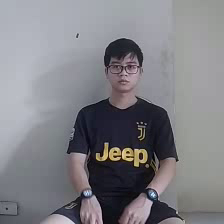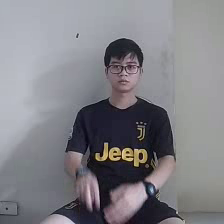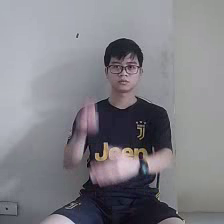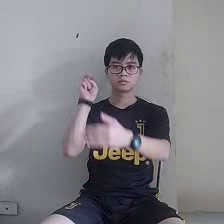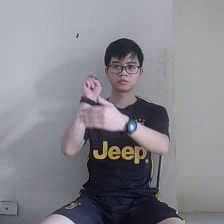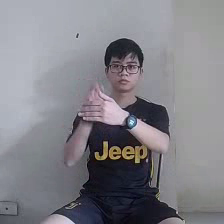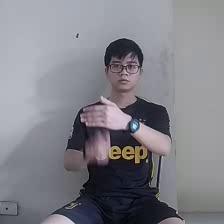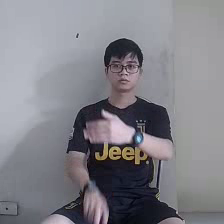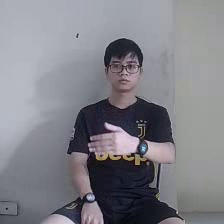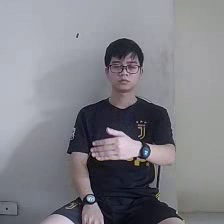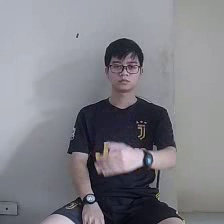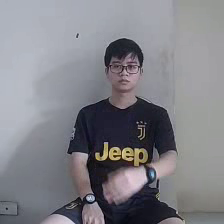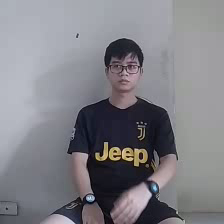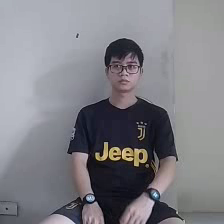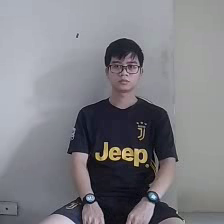Phạt